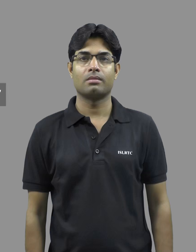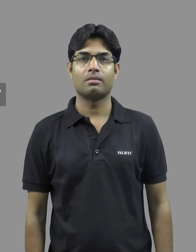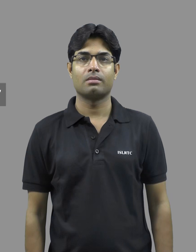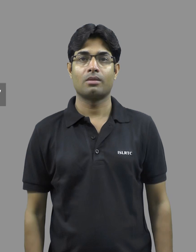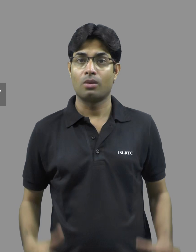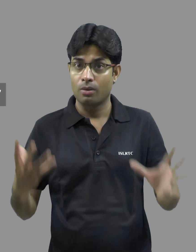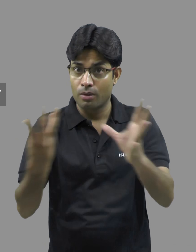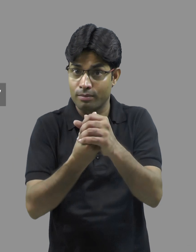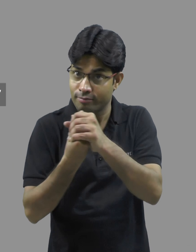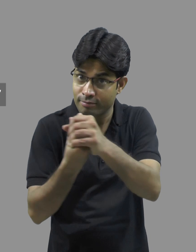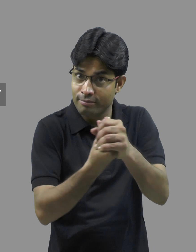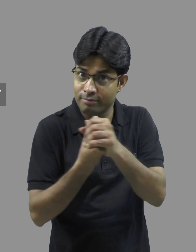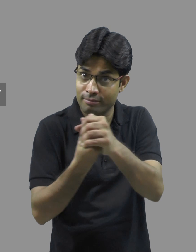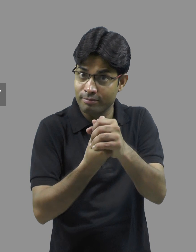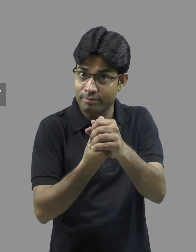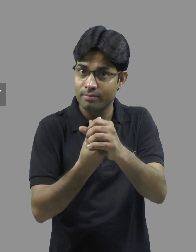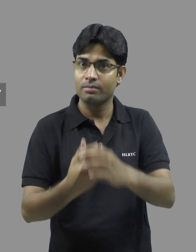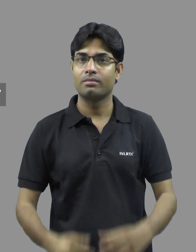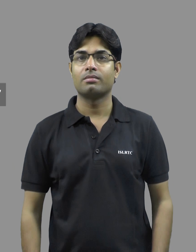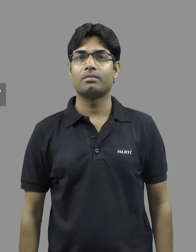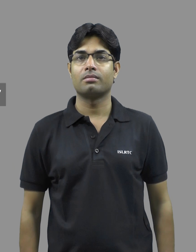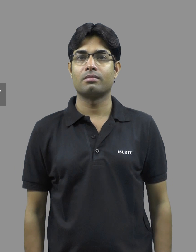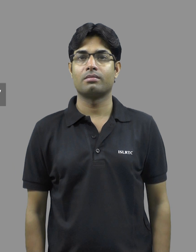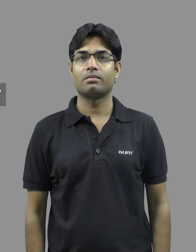Together